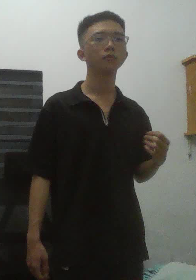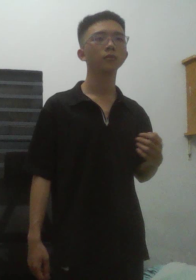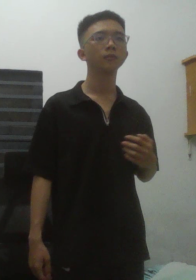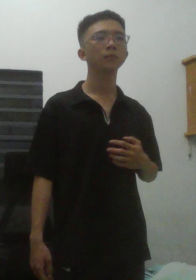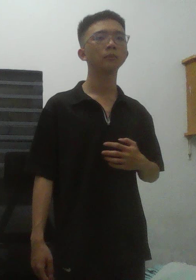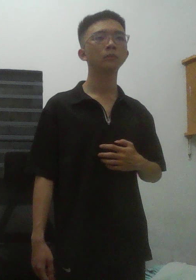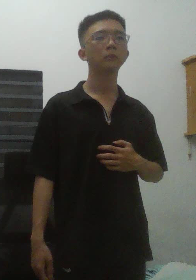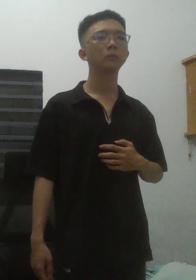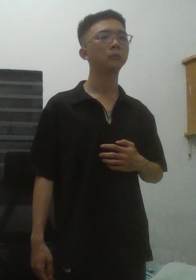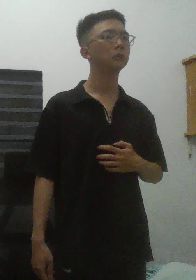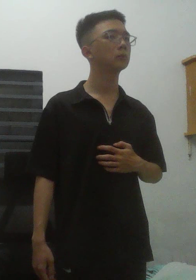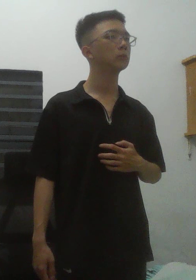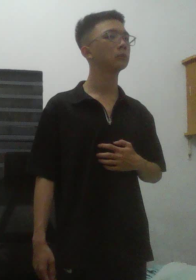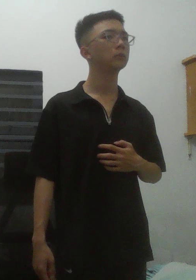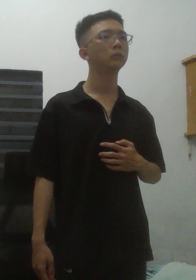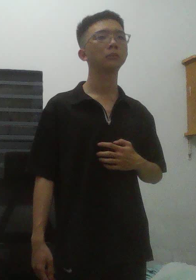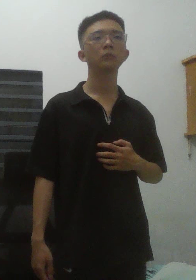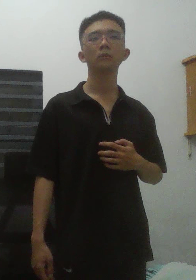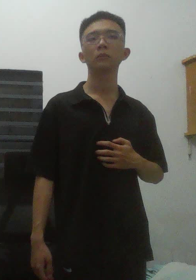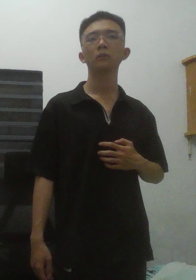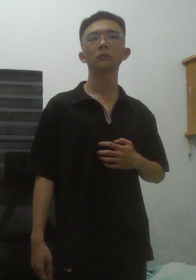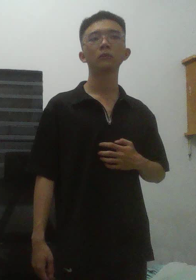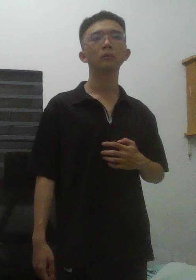khong thich